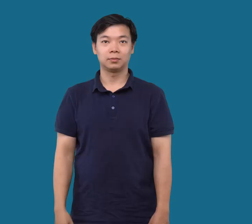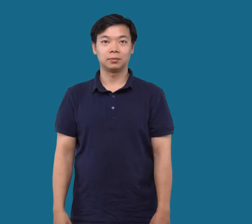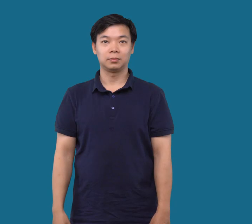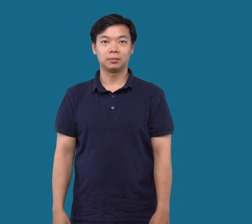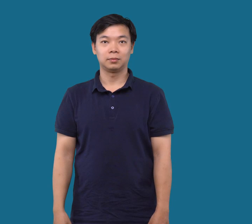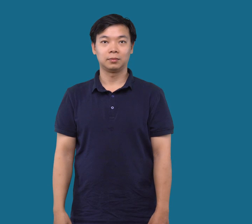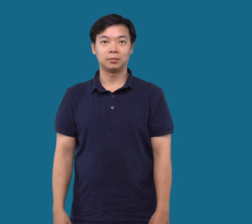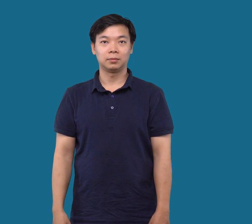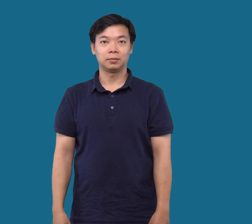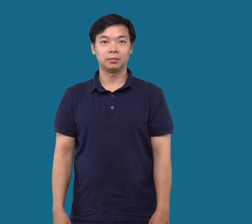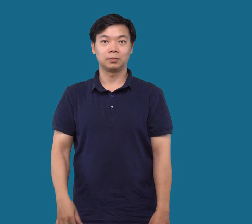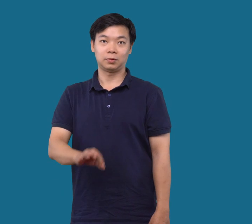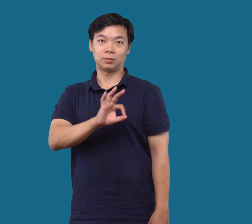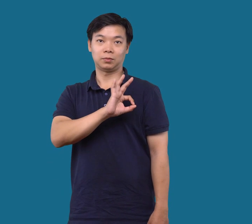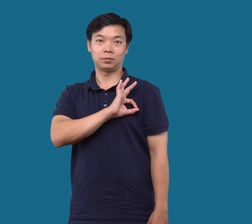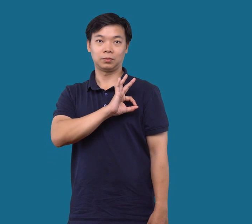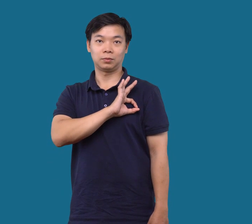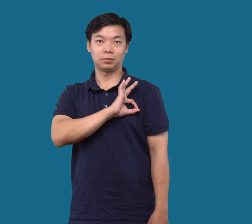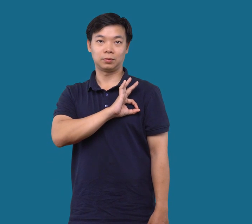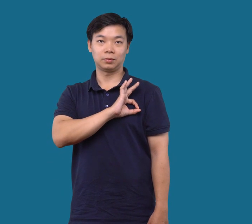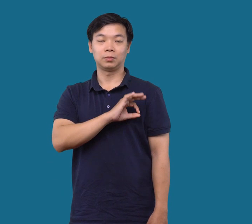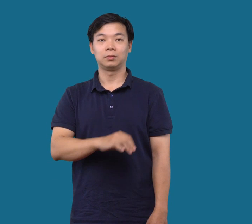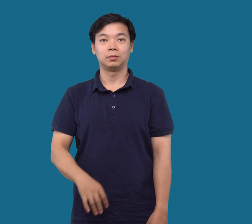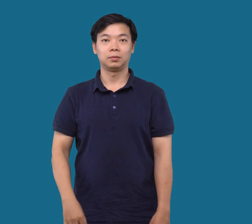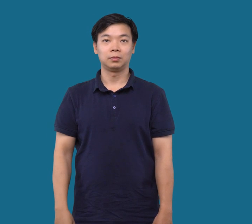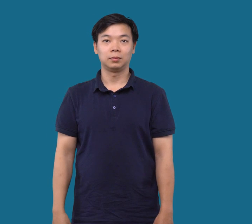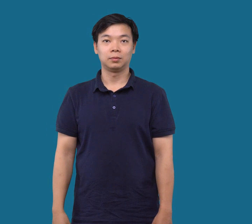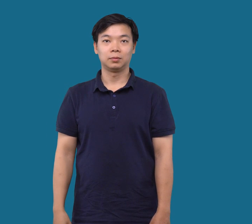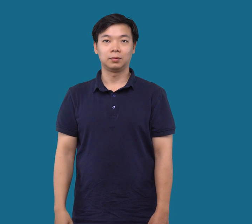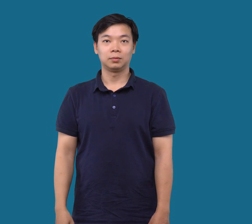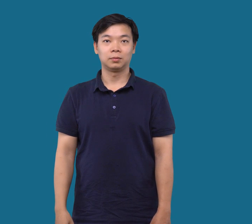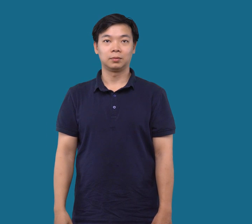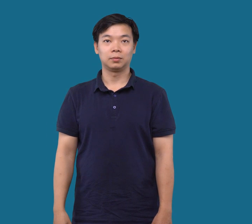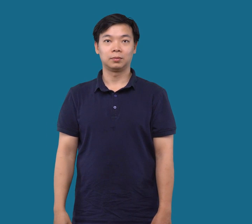huy hiệu